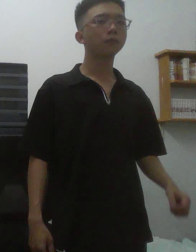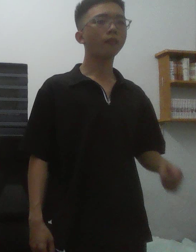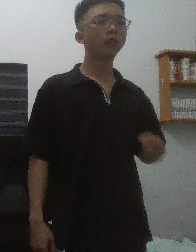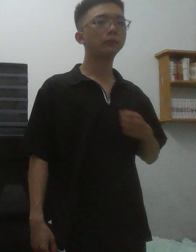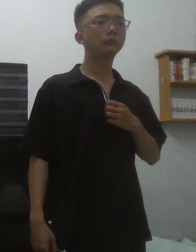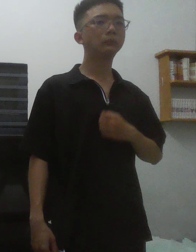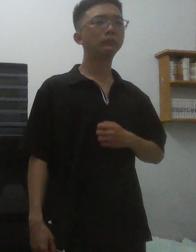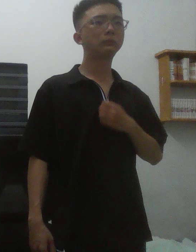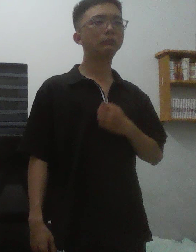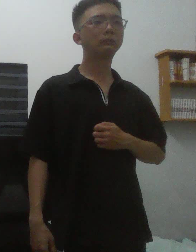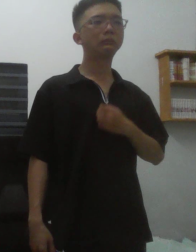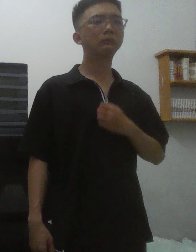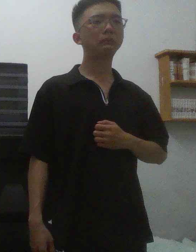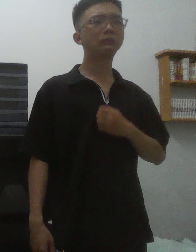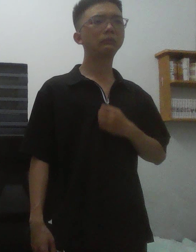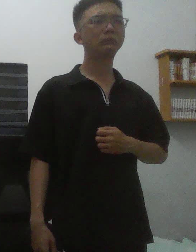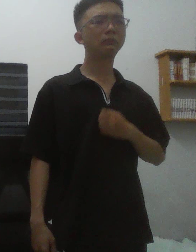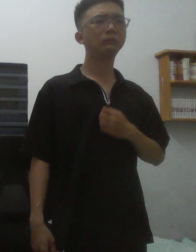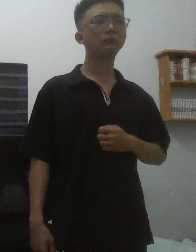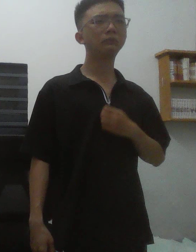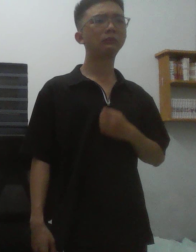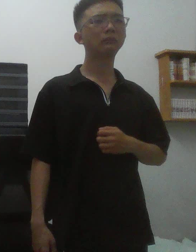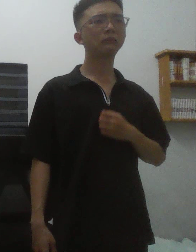ghen